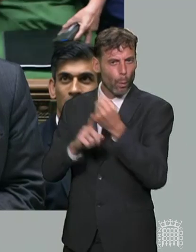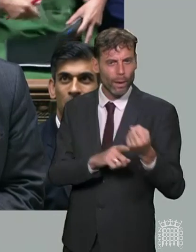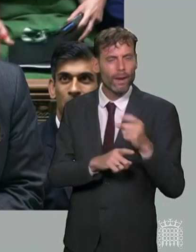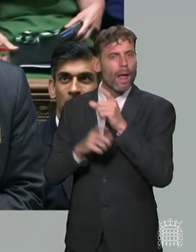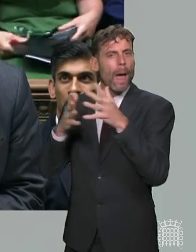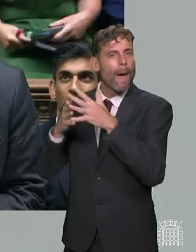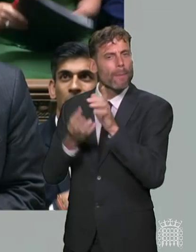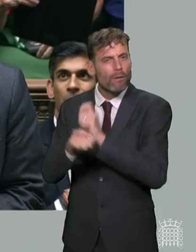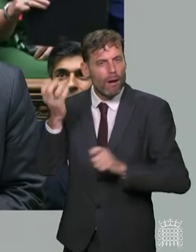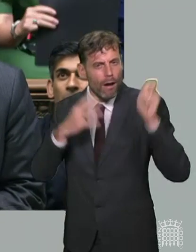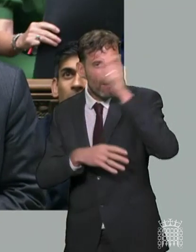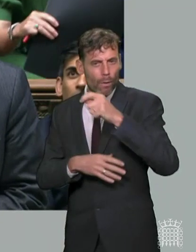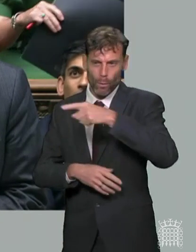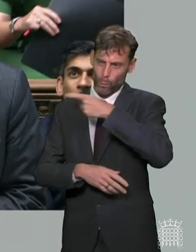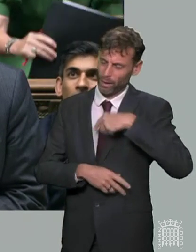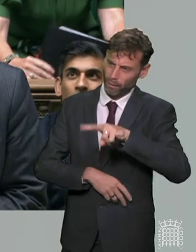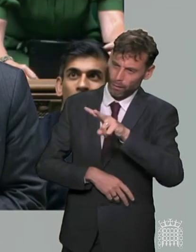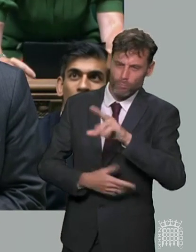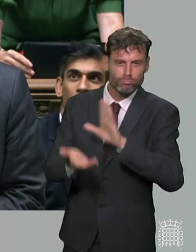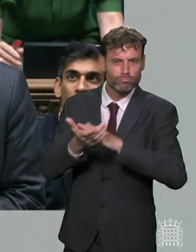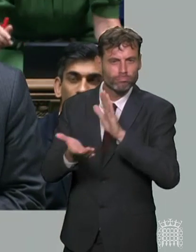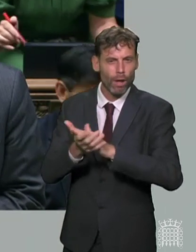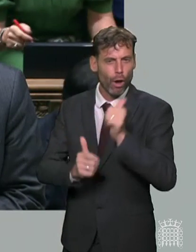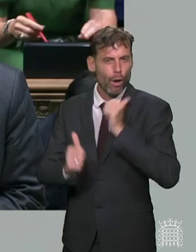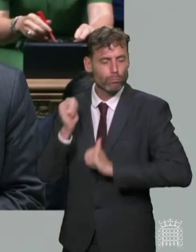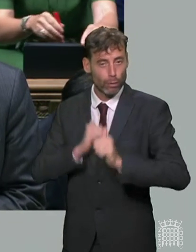They have made the whole nation proud.